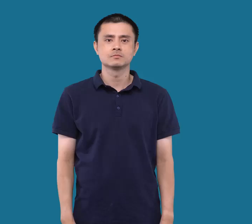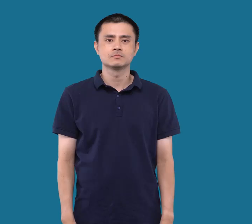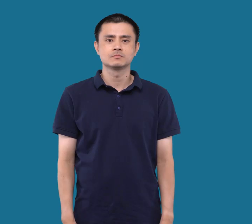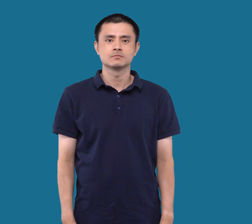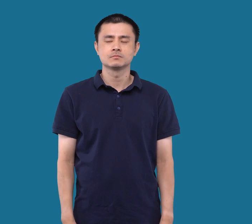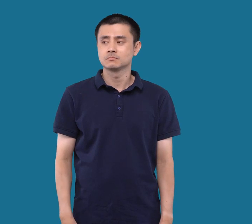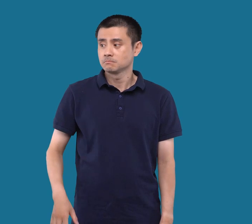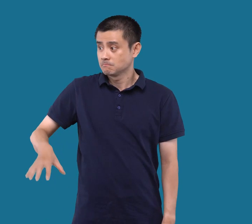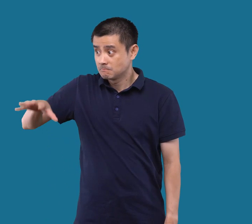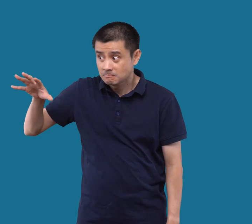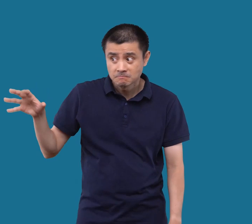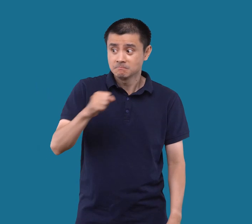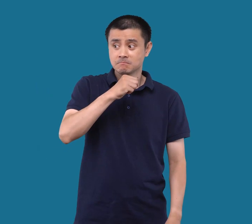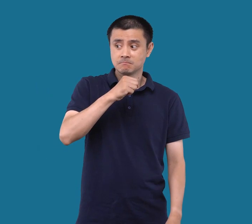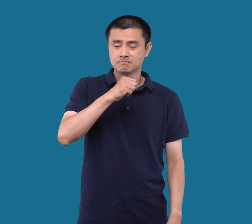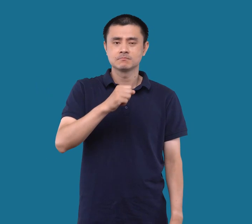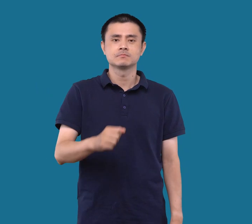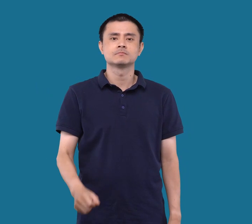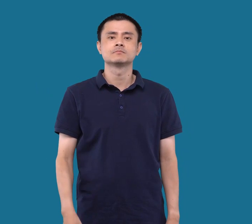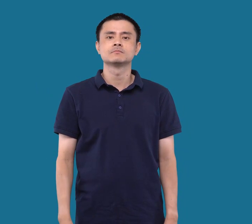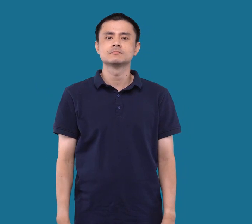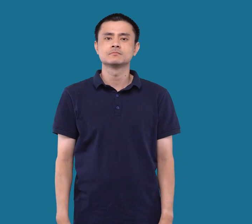cướp giật